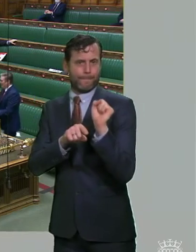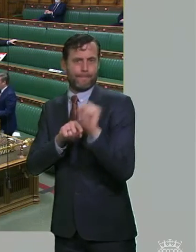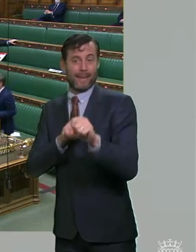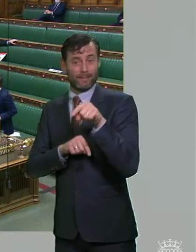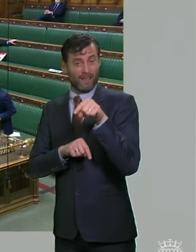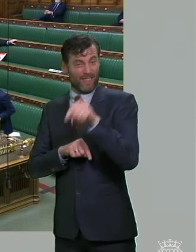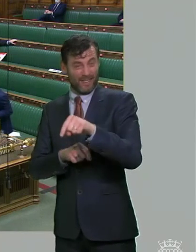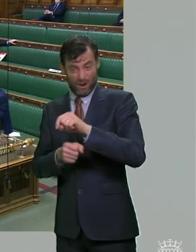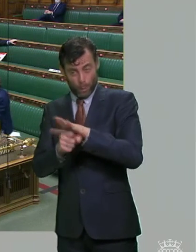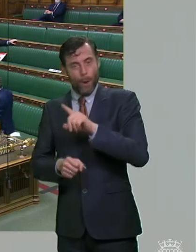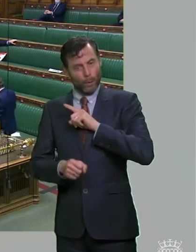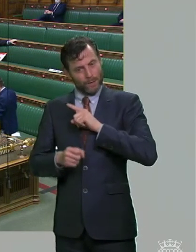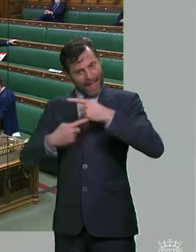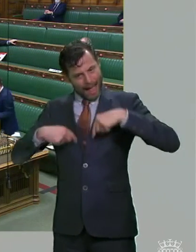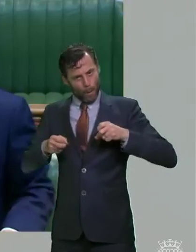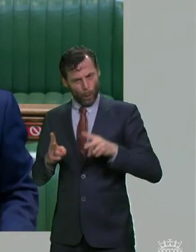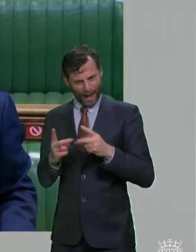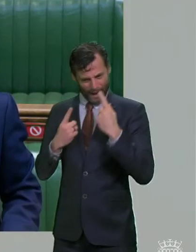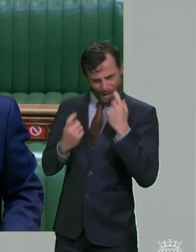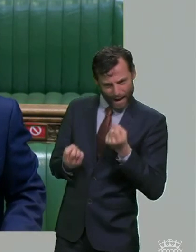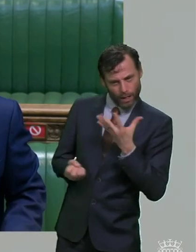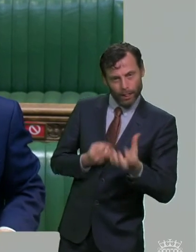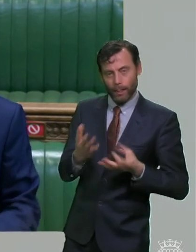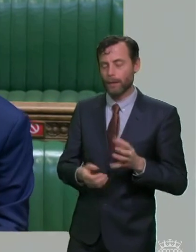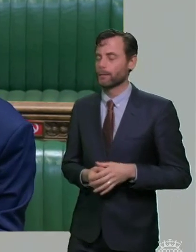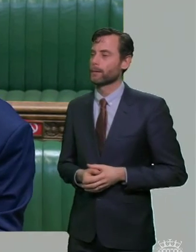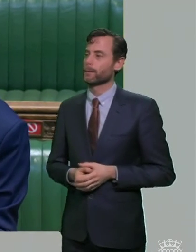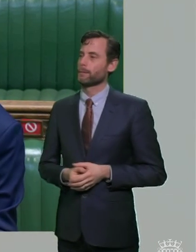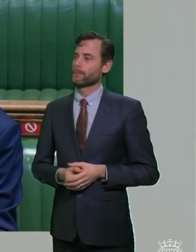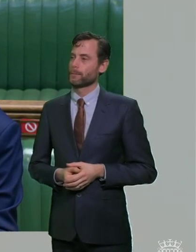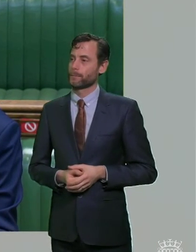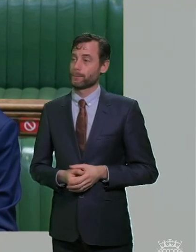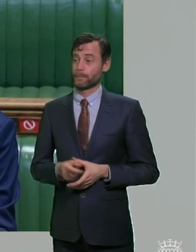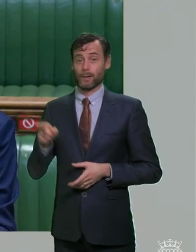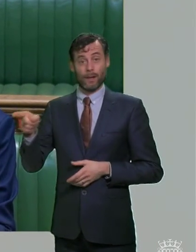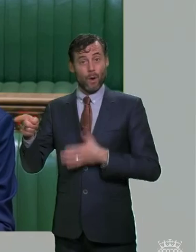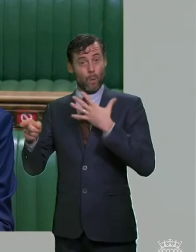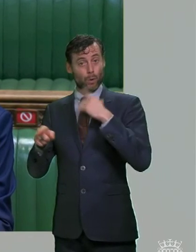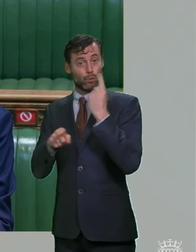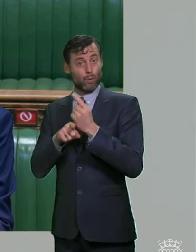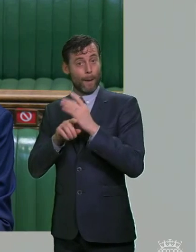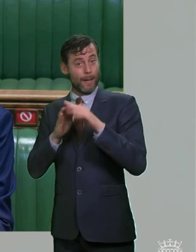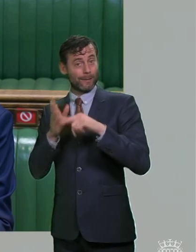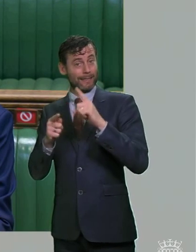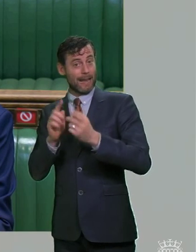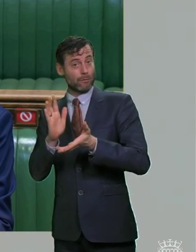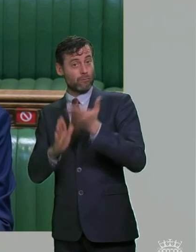The Prime Minister wants to talk about tax rises, and he should, because it matters.